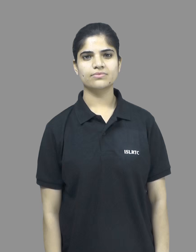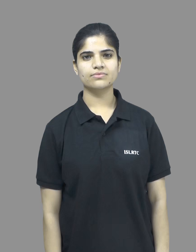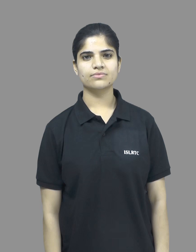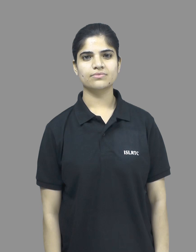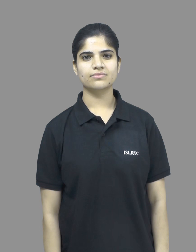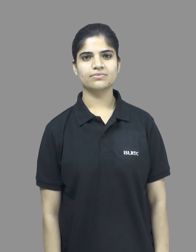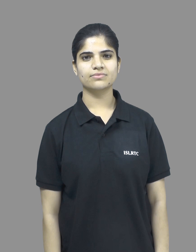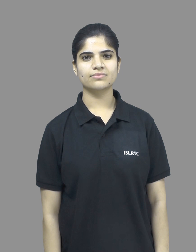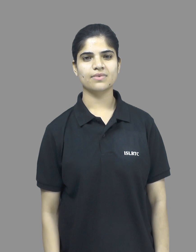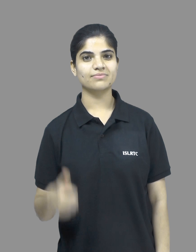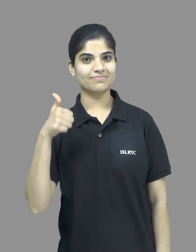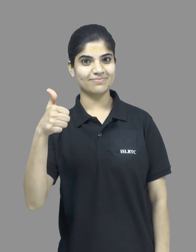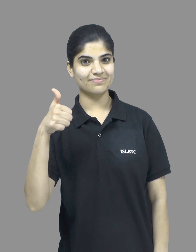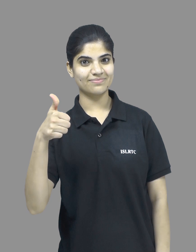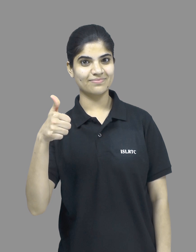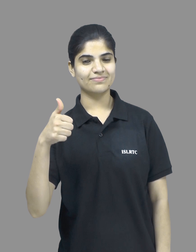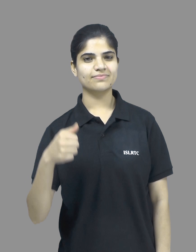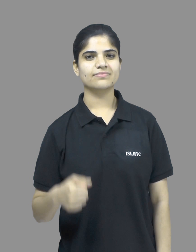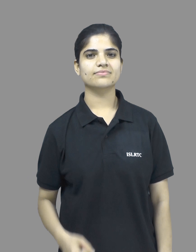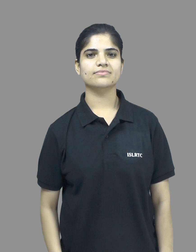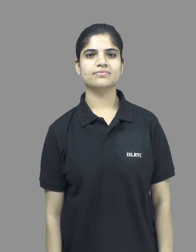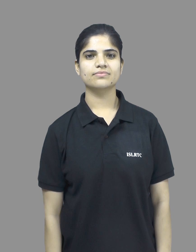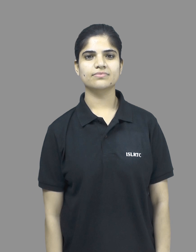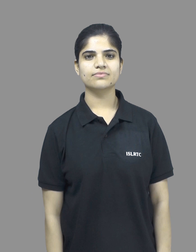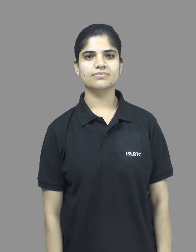Good